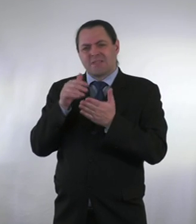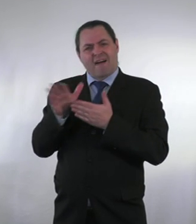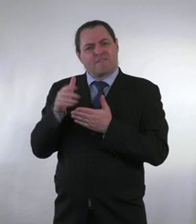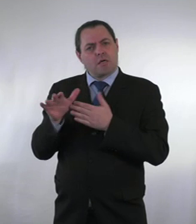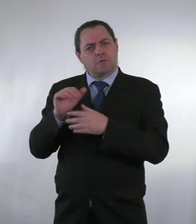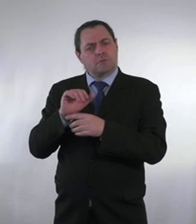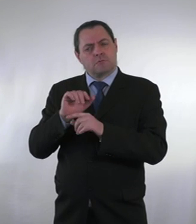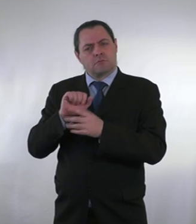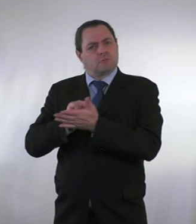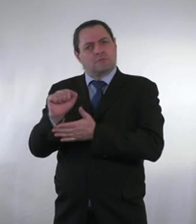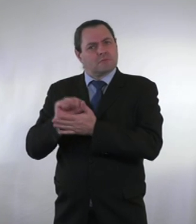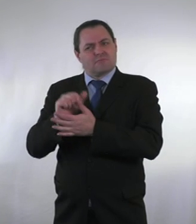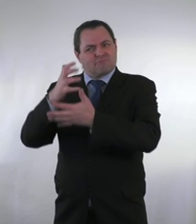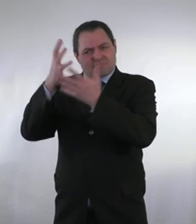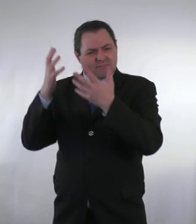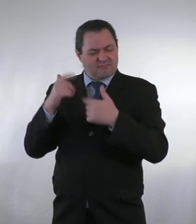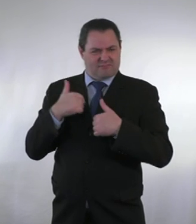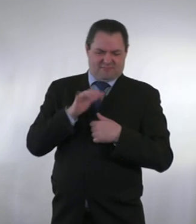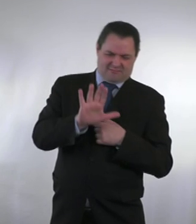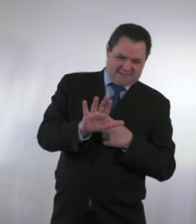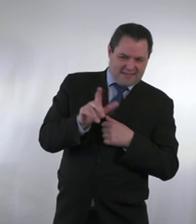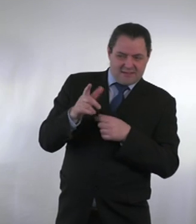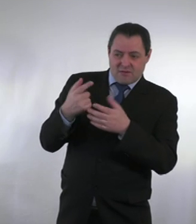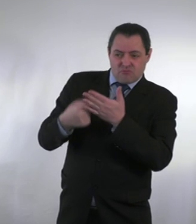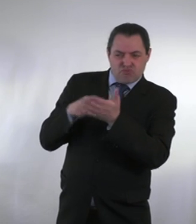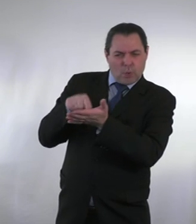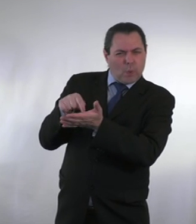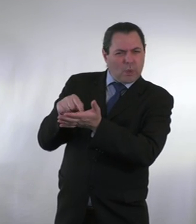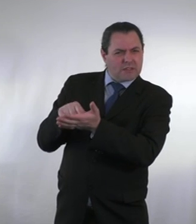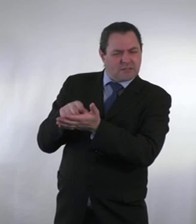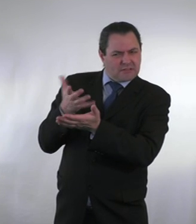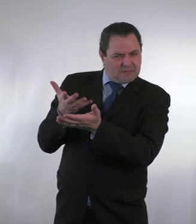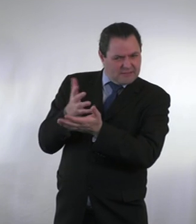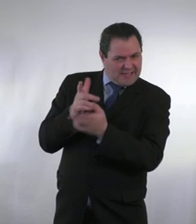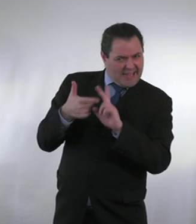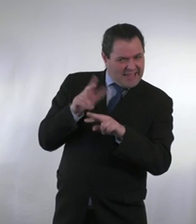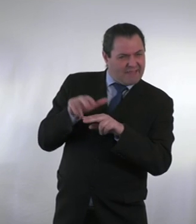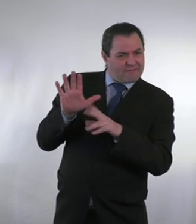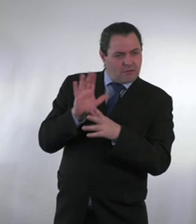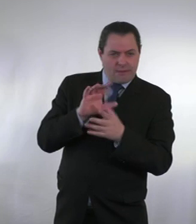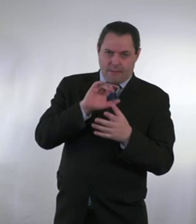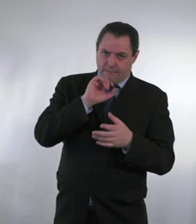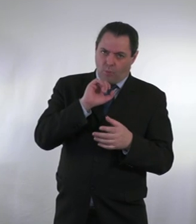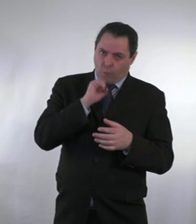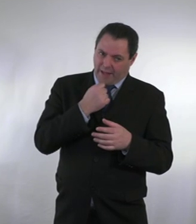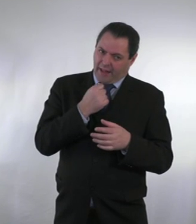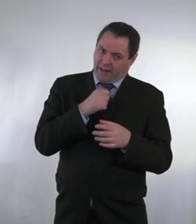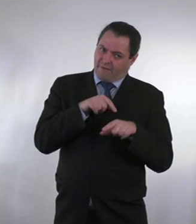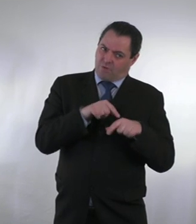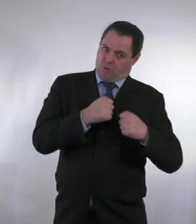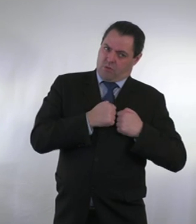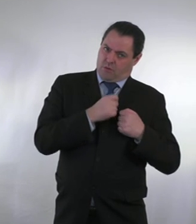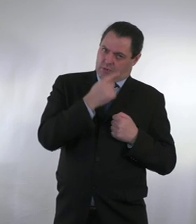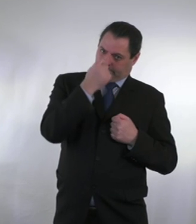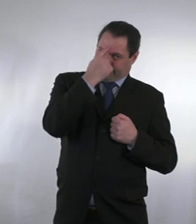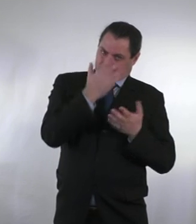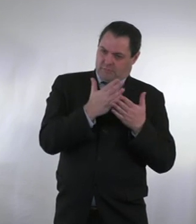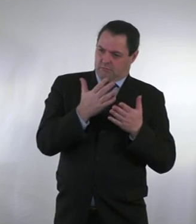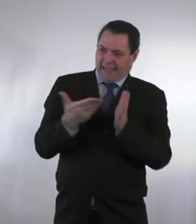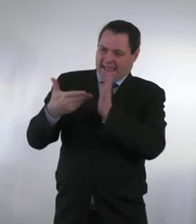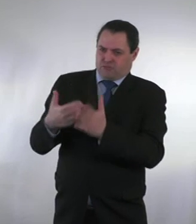Can my right honourable Friend reassure me that any implementation of this consultation will be in line with his and my long-held principles?